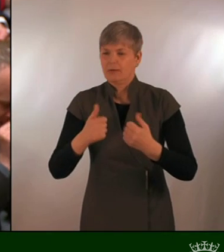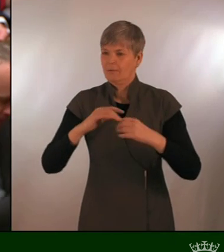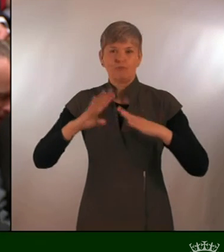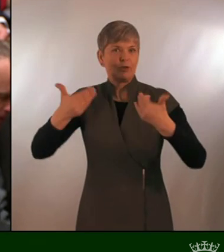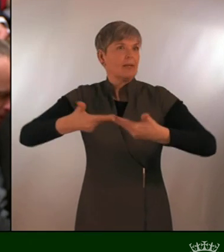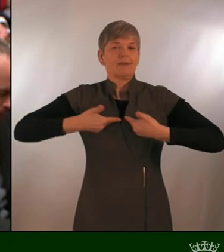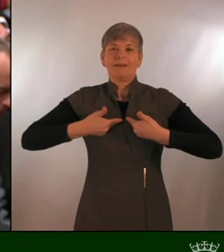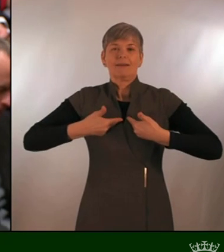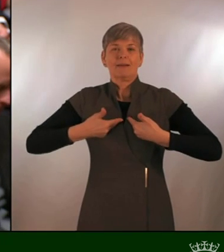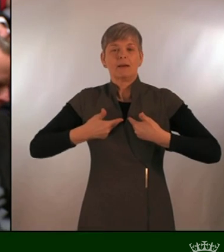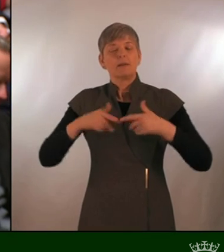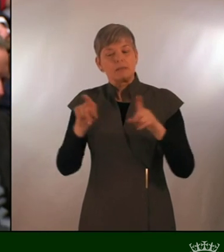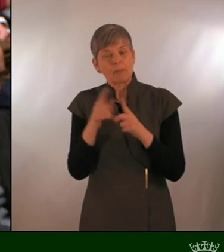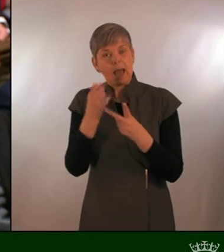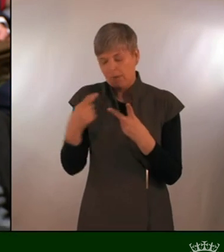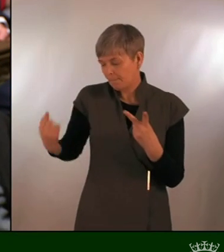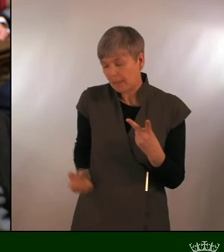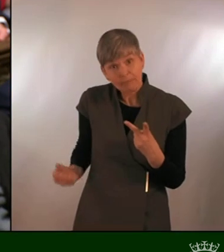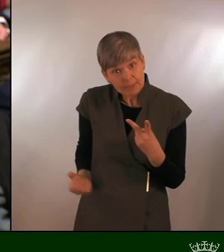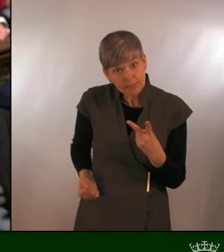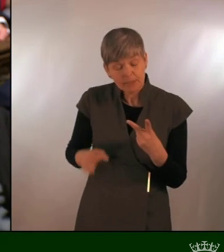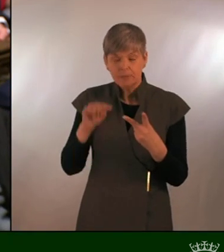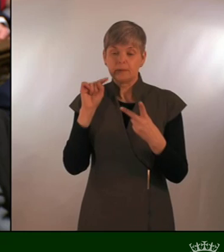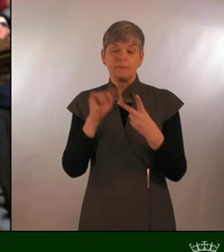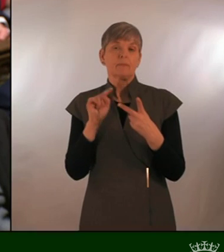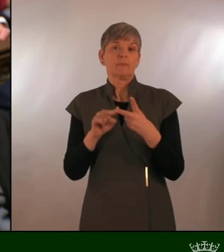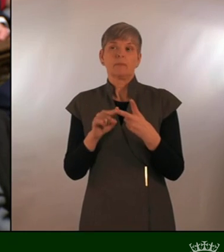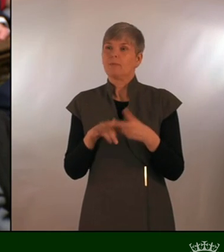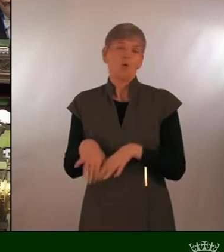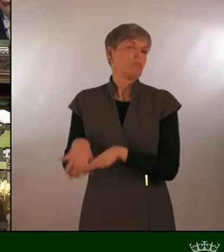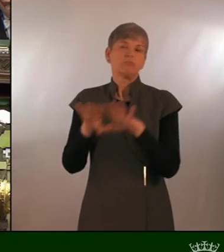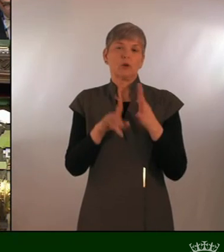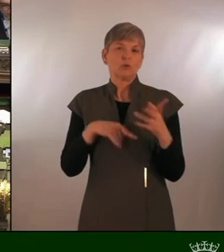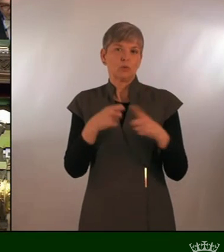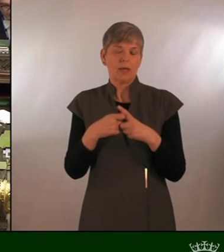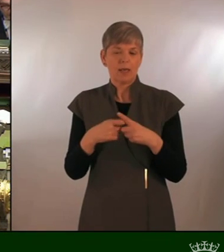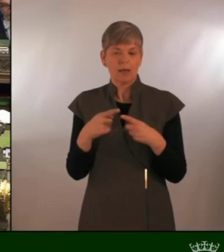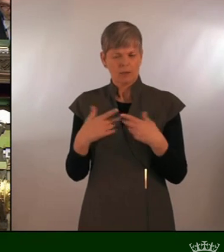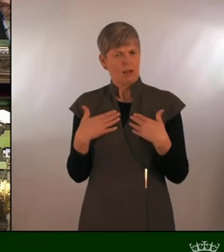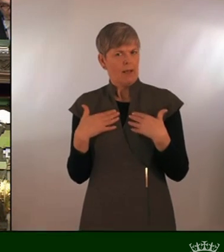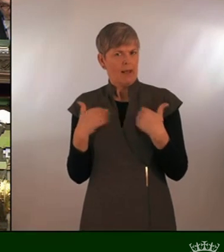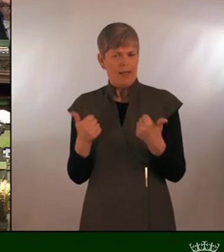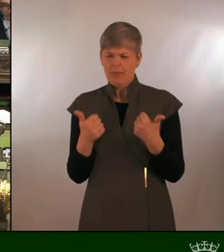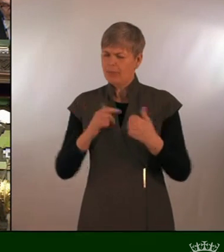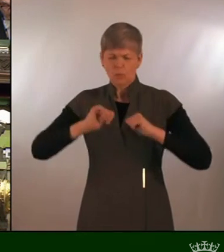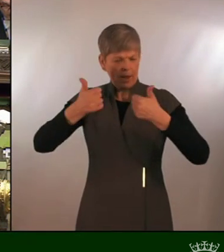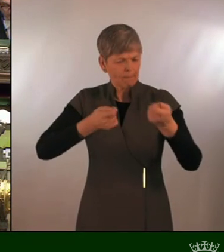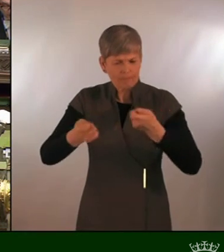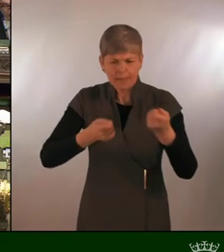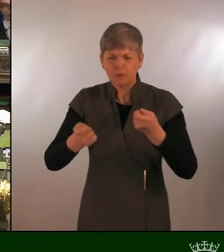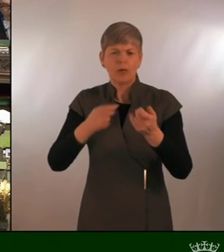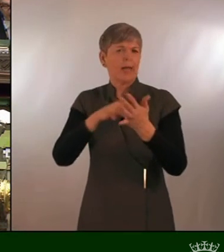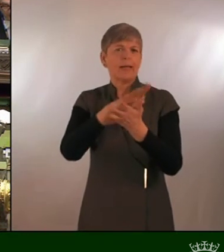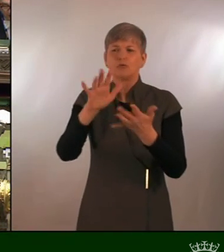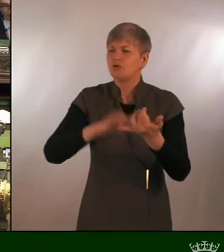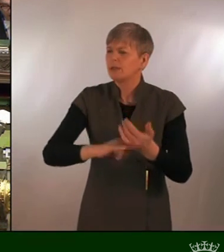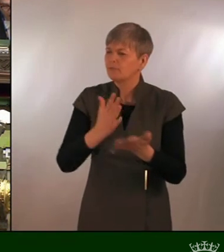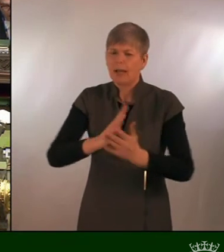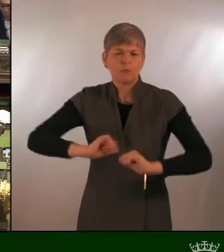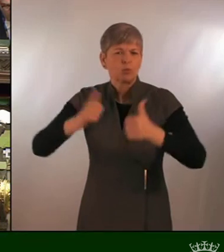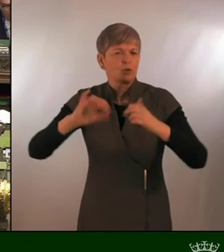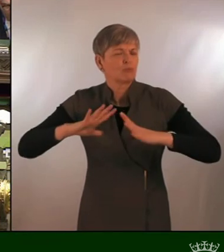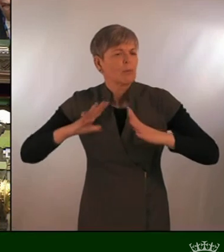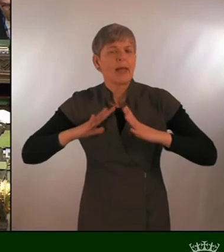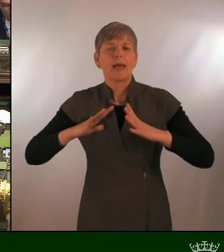We have an extensive benefits system, free for people across this country, and indeed, our health system is very well managed and very well prepared for this epidemic.